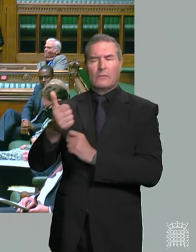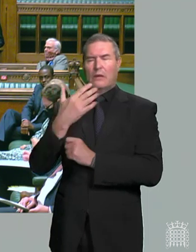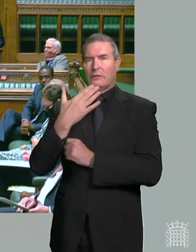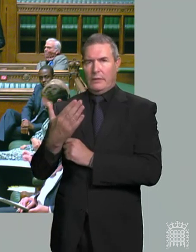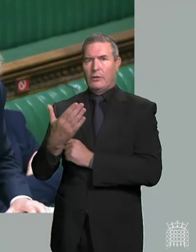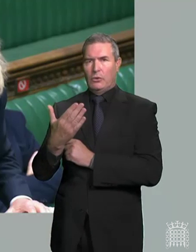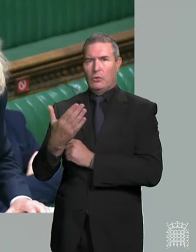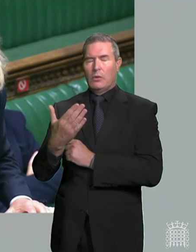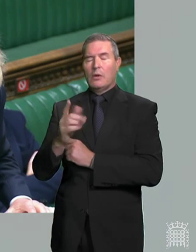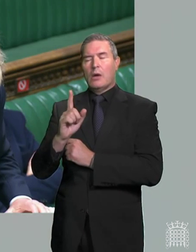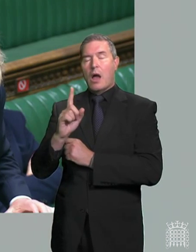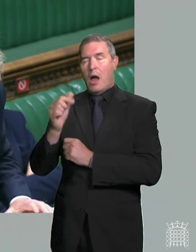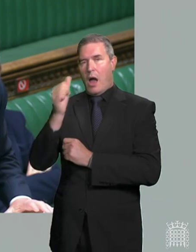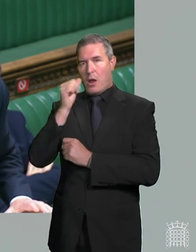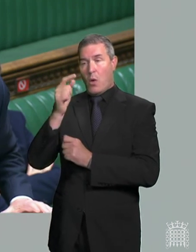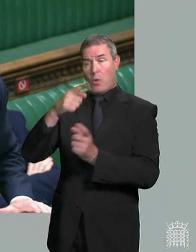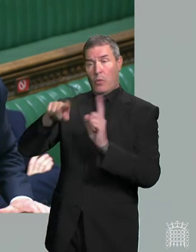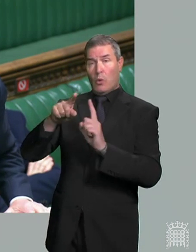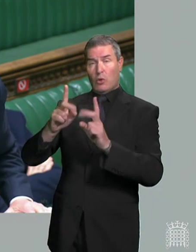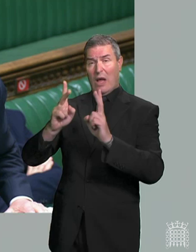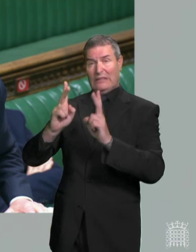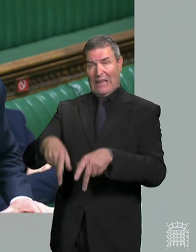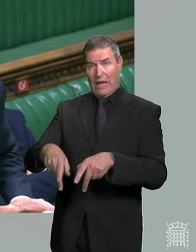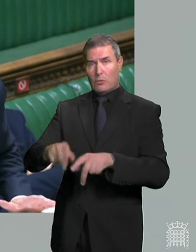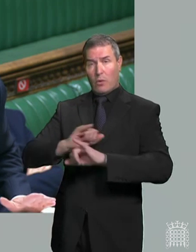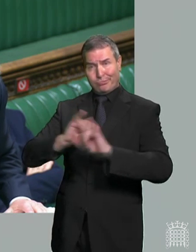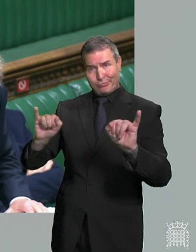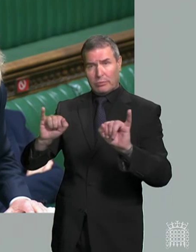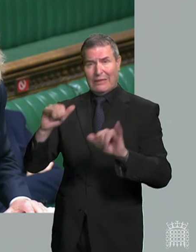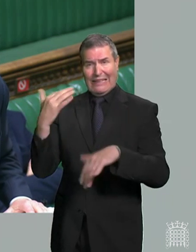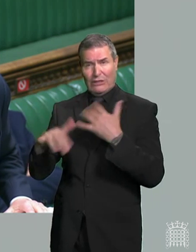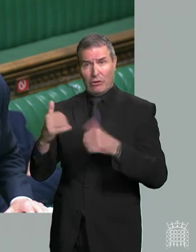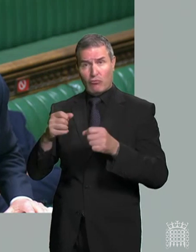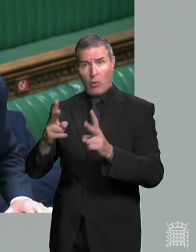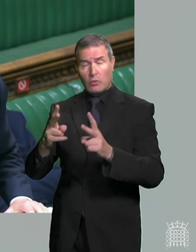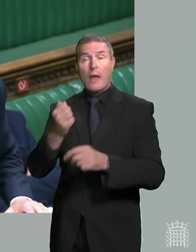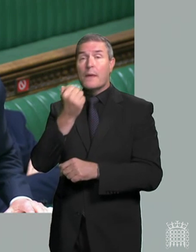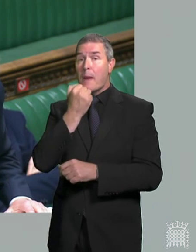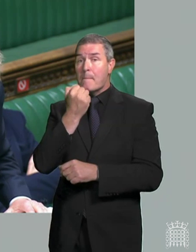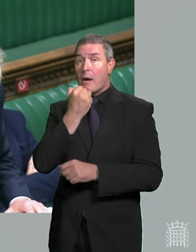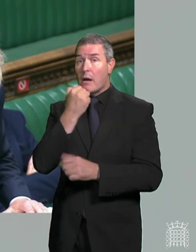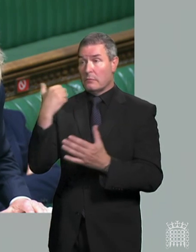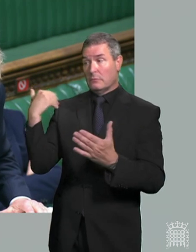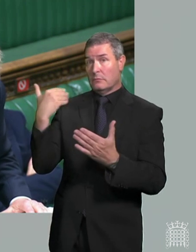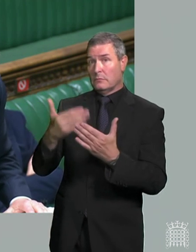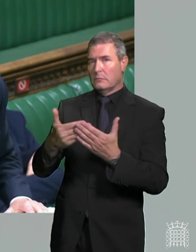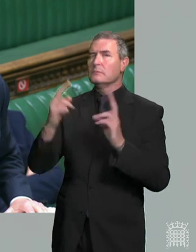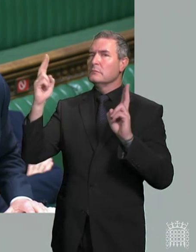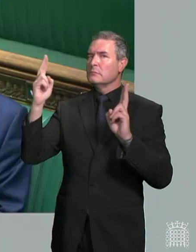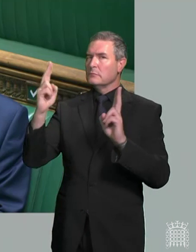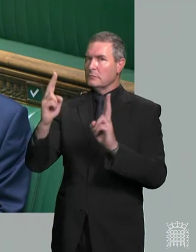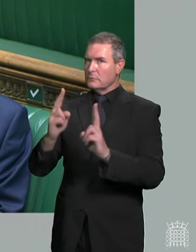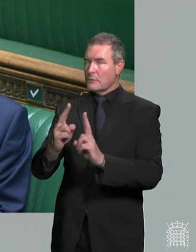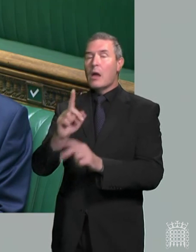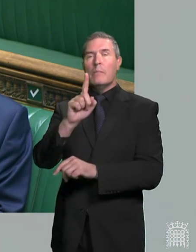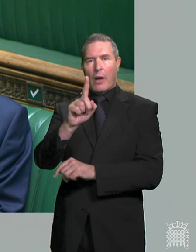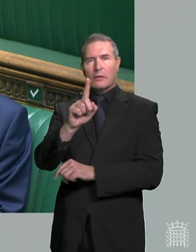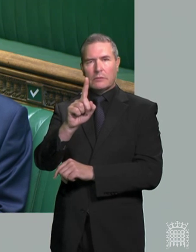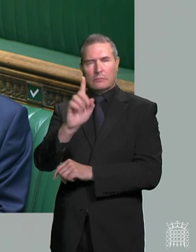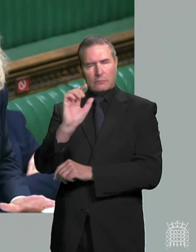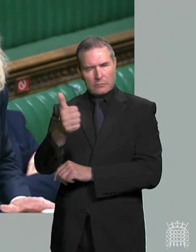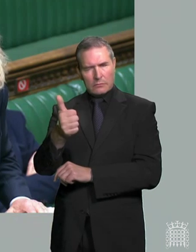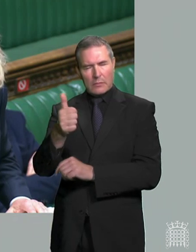Although the number of those who have been killed or seriously injured on the roads has been coming down over a long period, it is vital that we invest in this area.